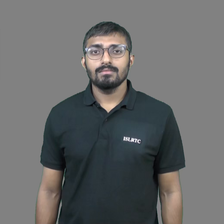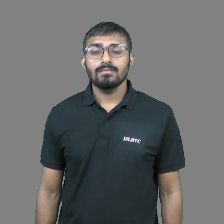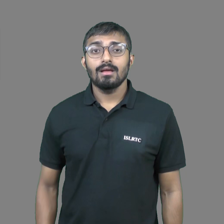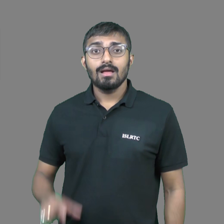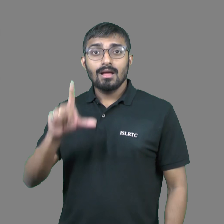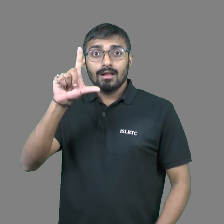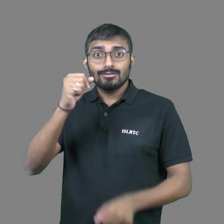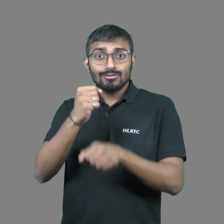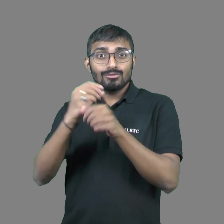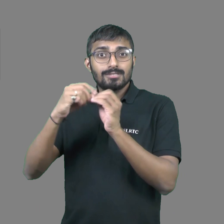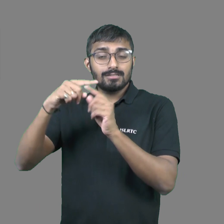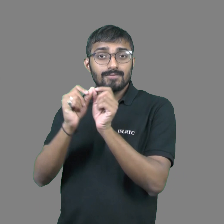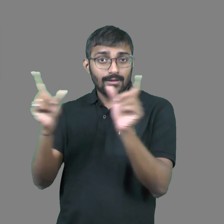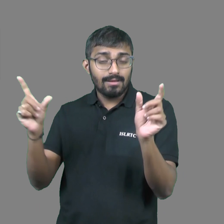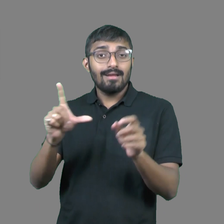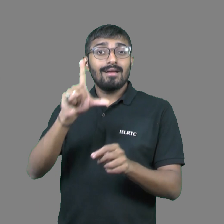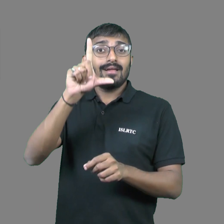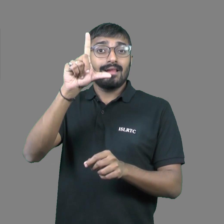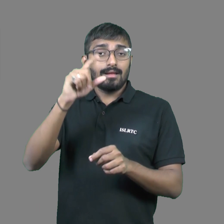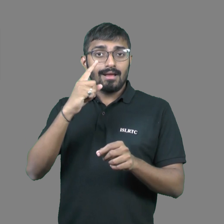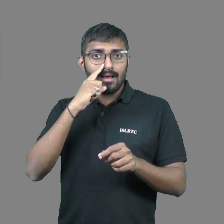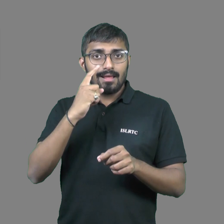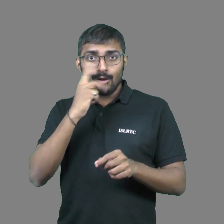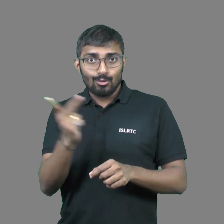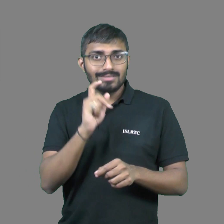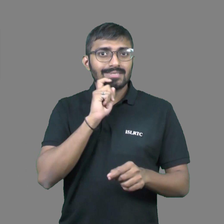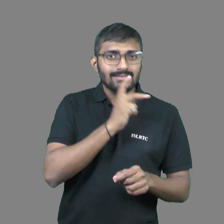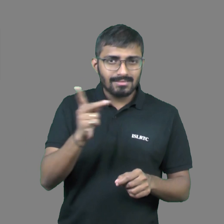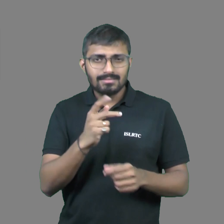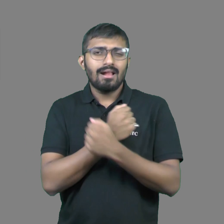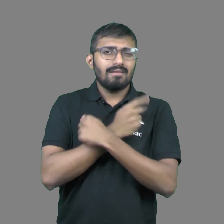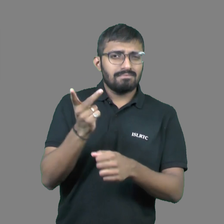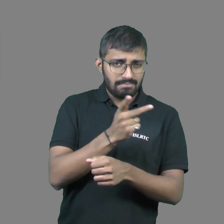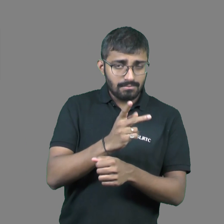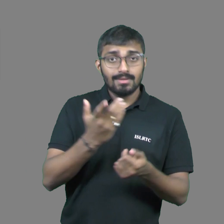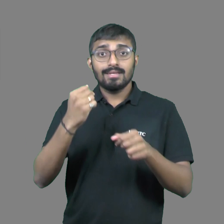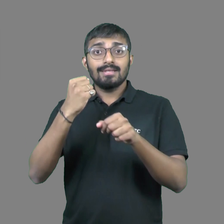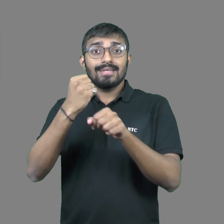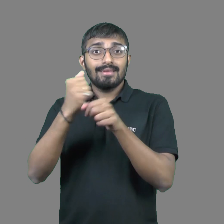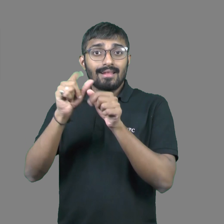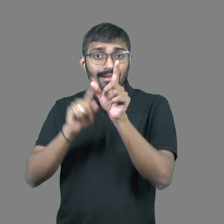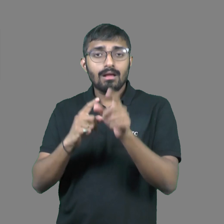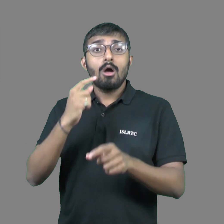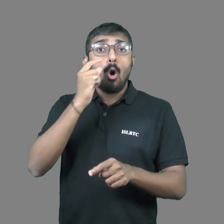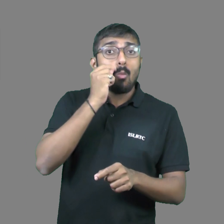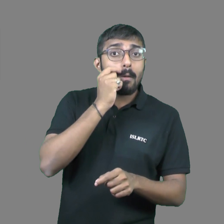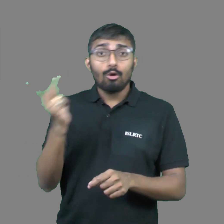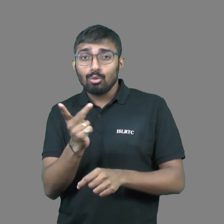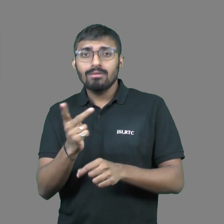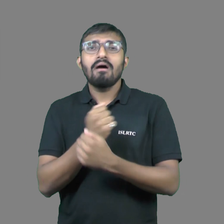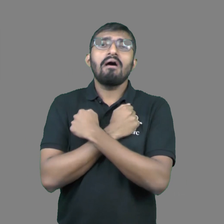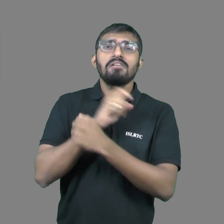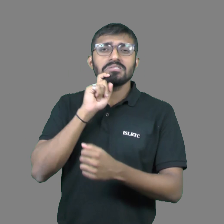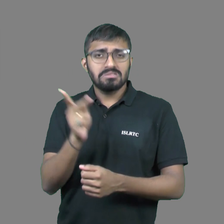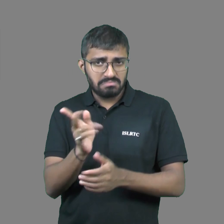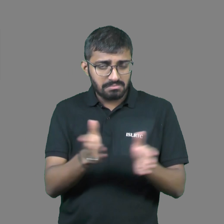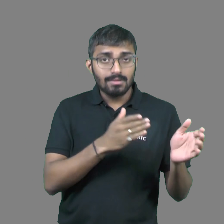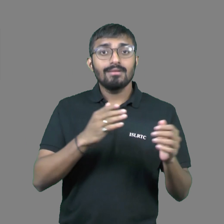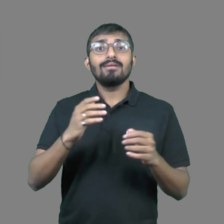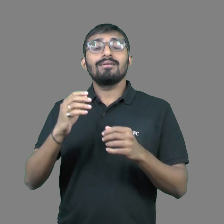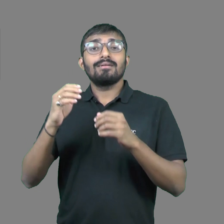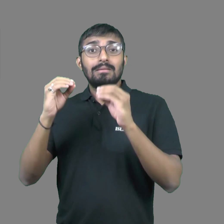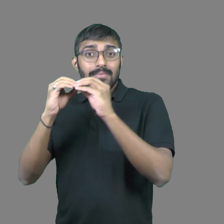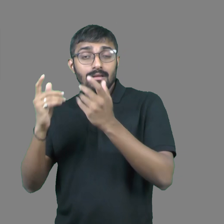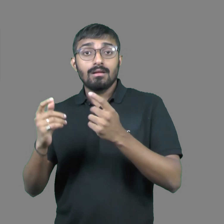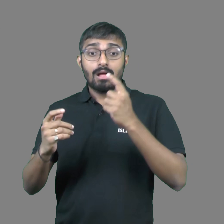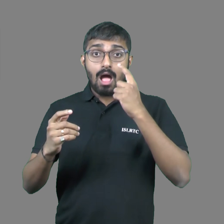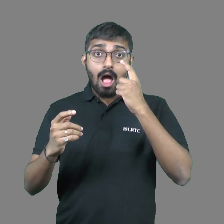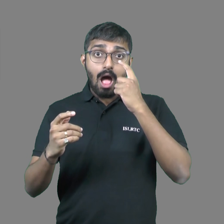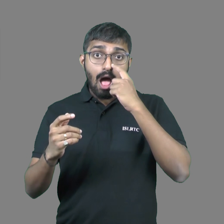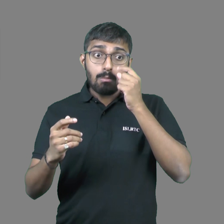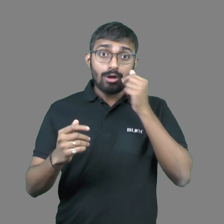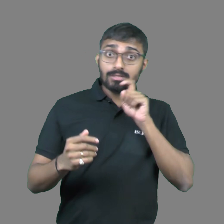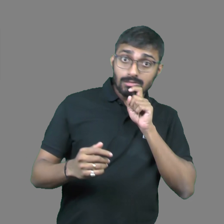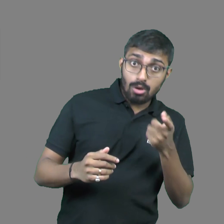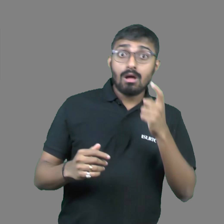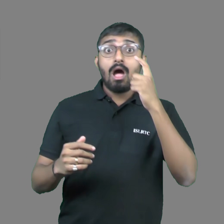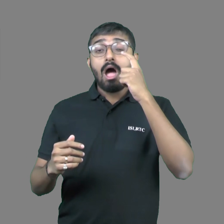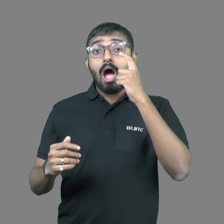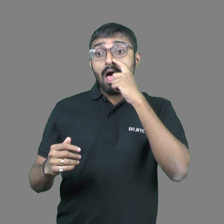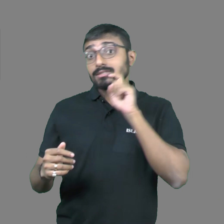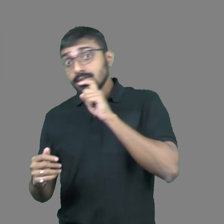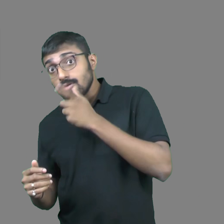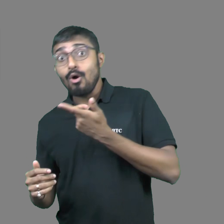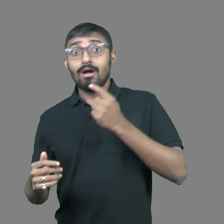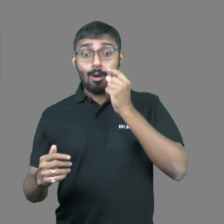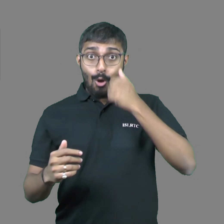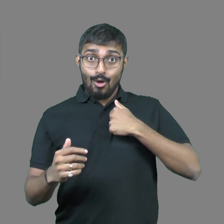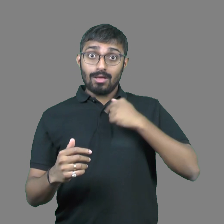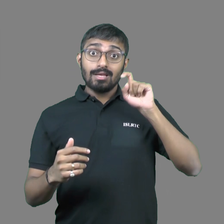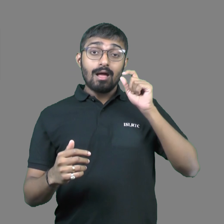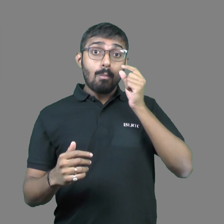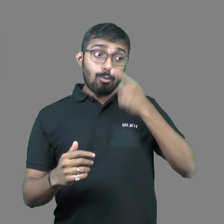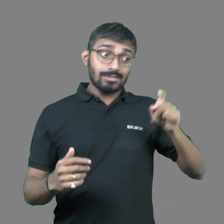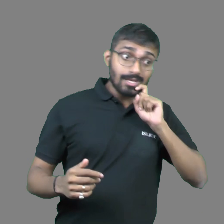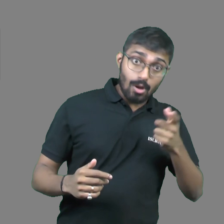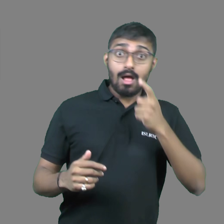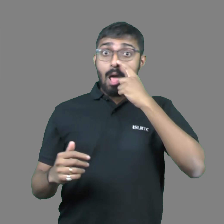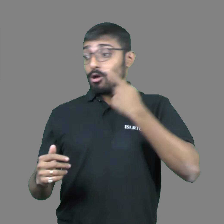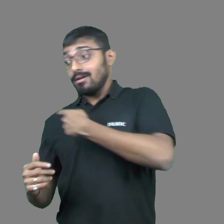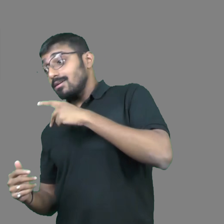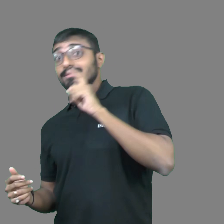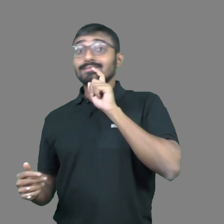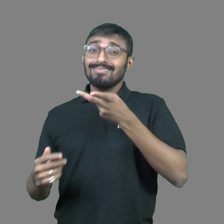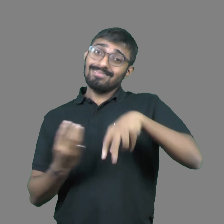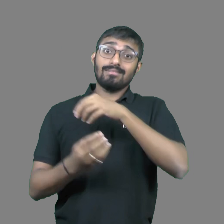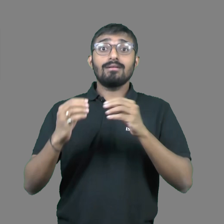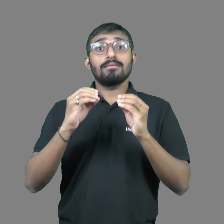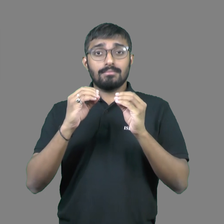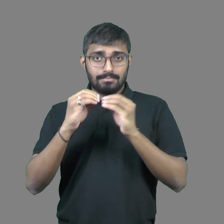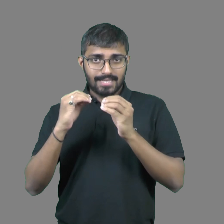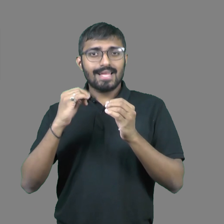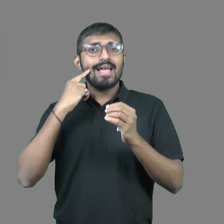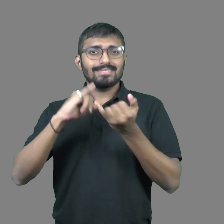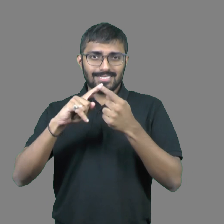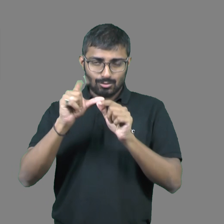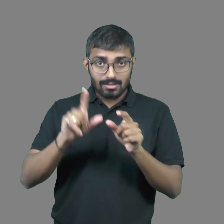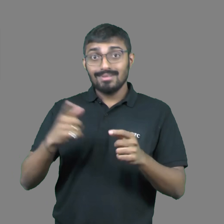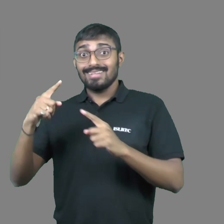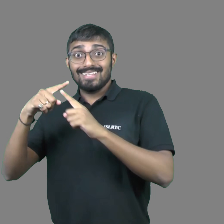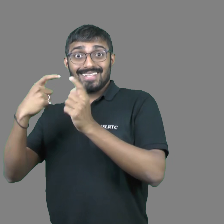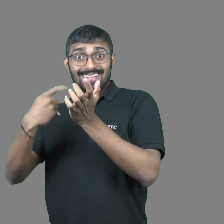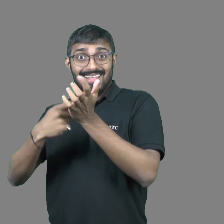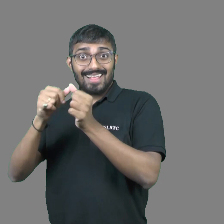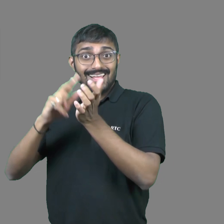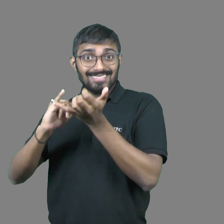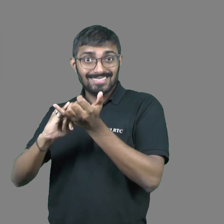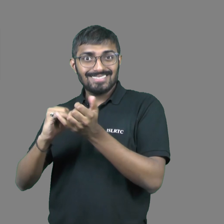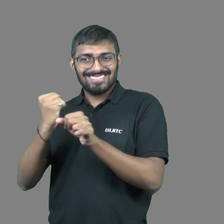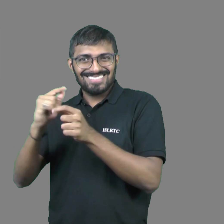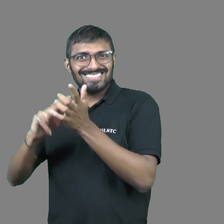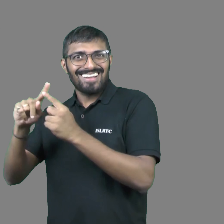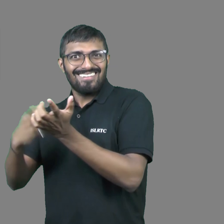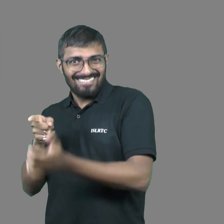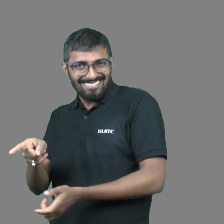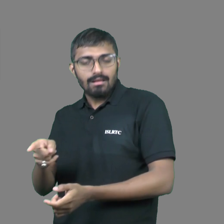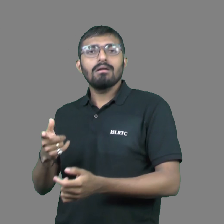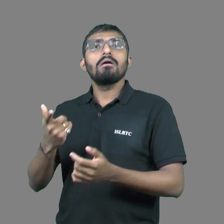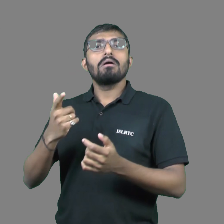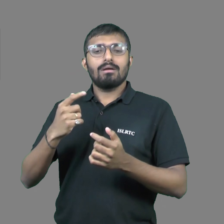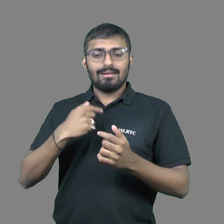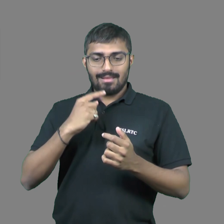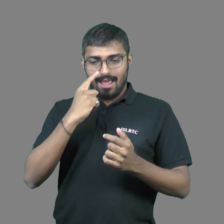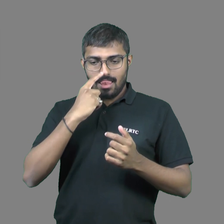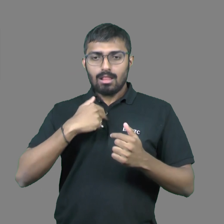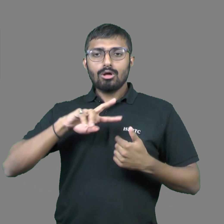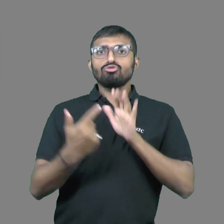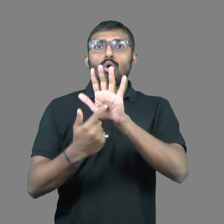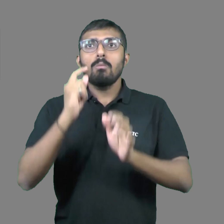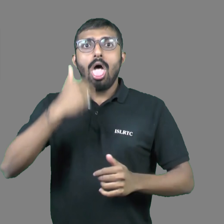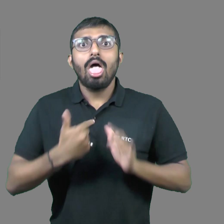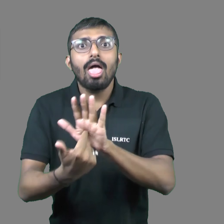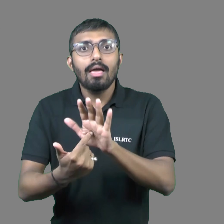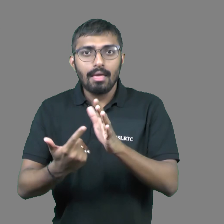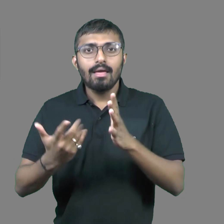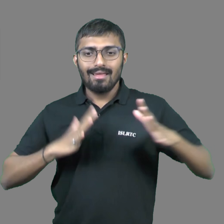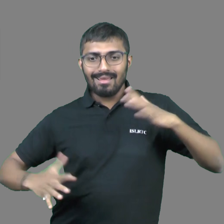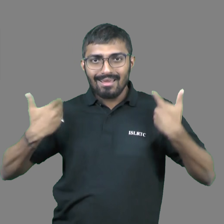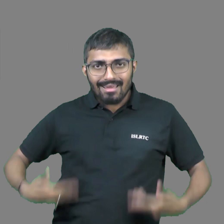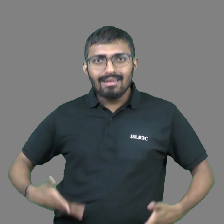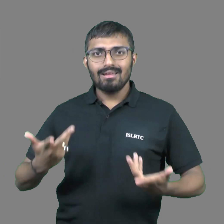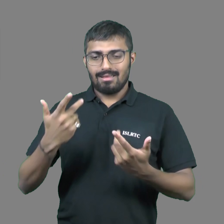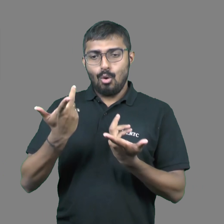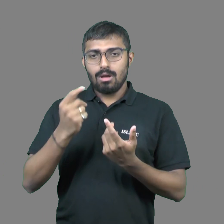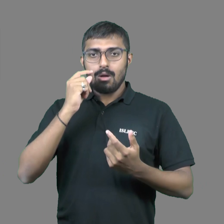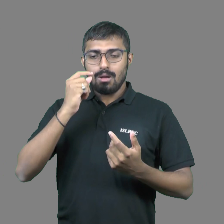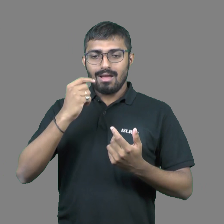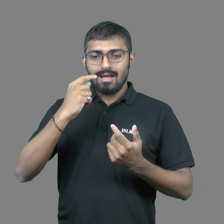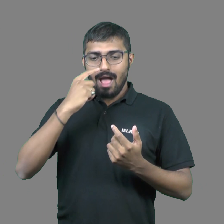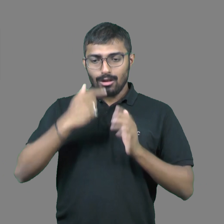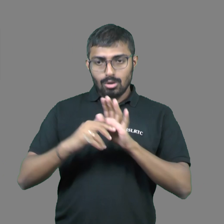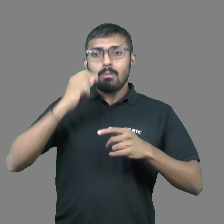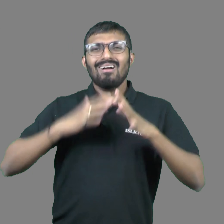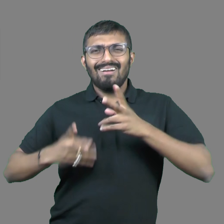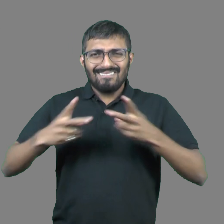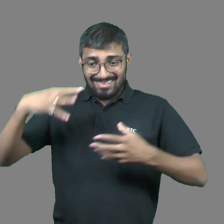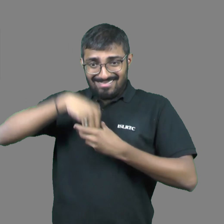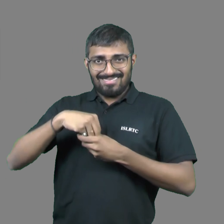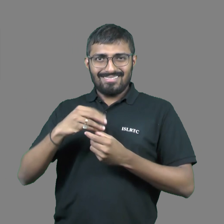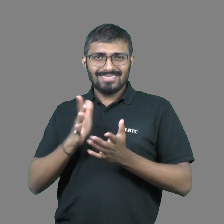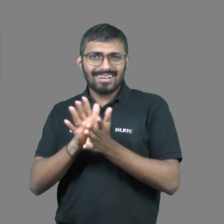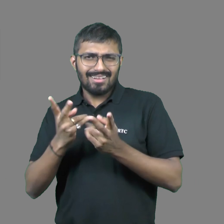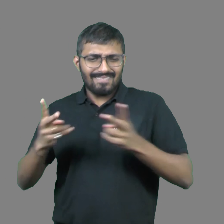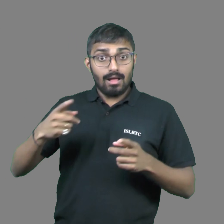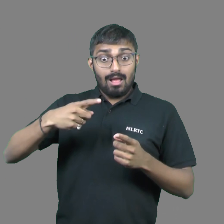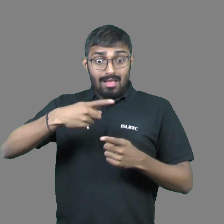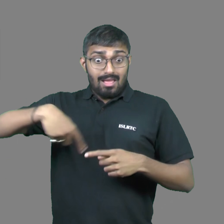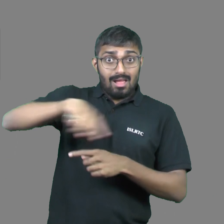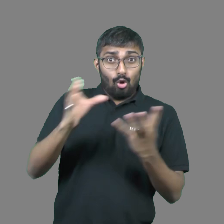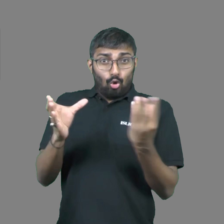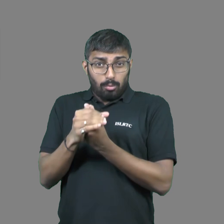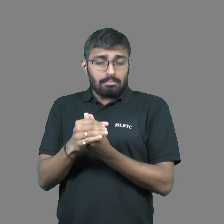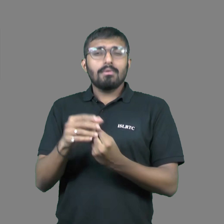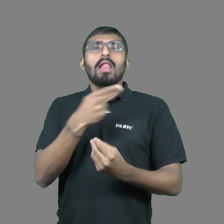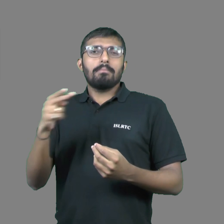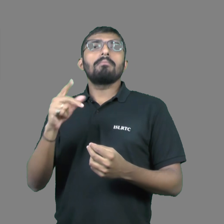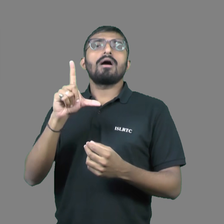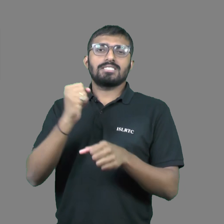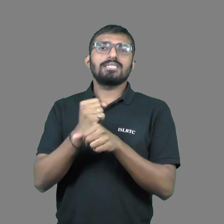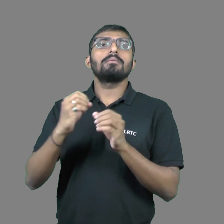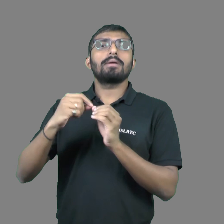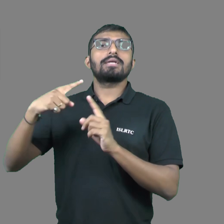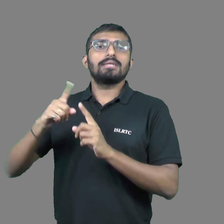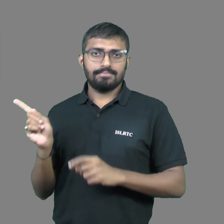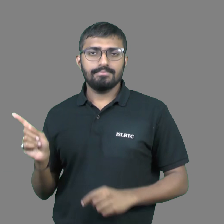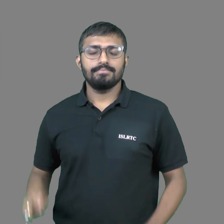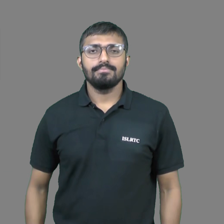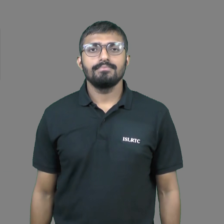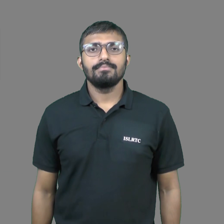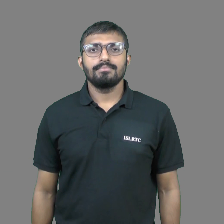LGBT (Lesbian Gay Bisexual and Transgender)